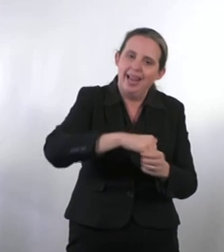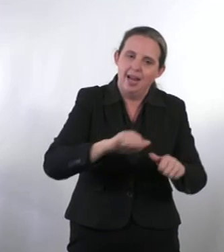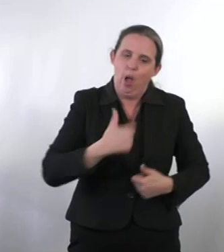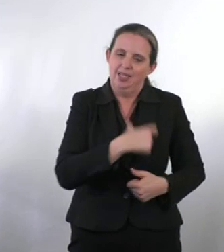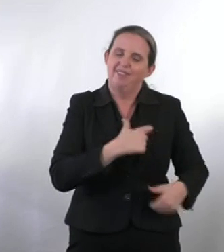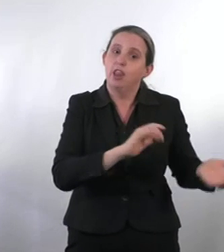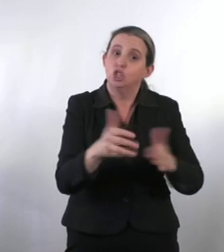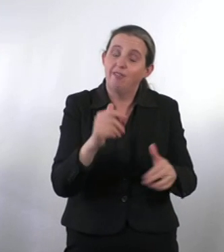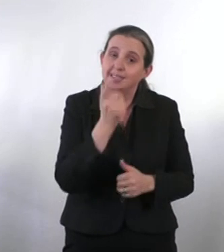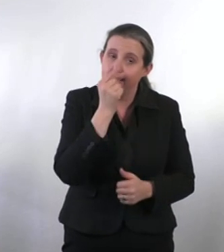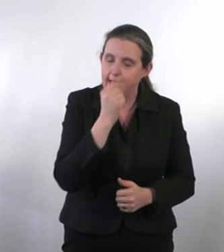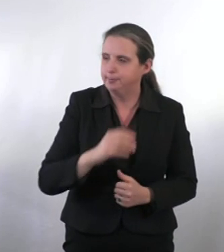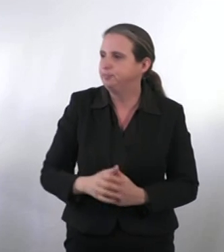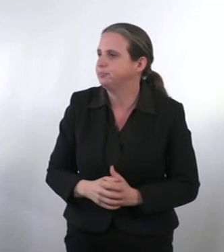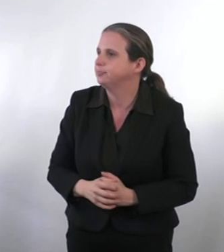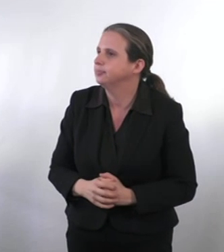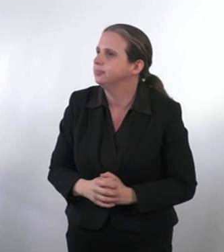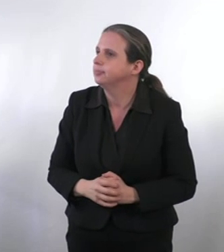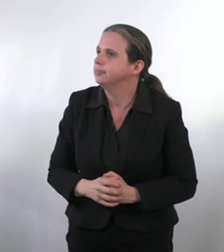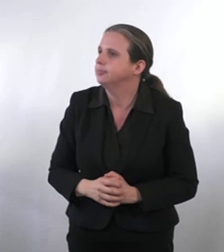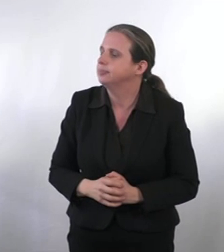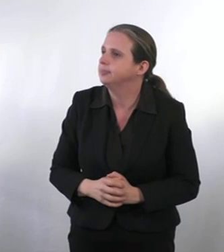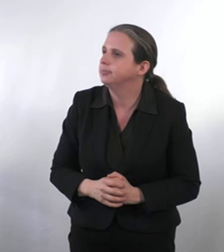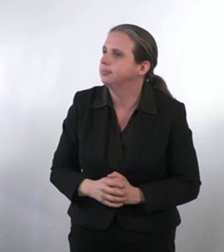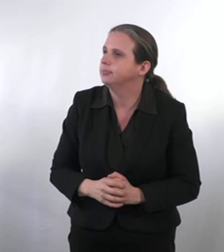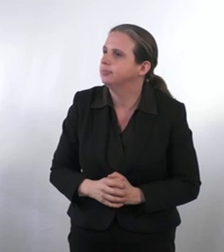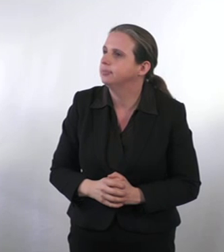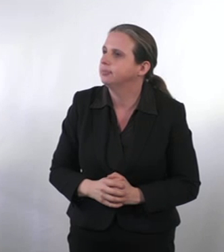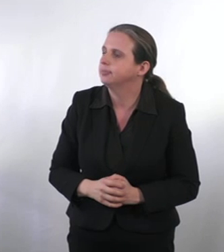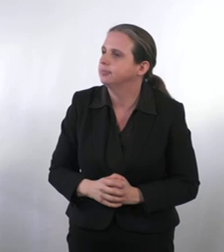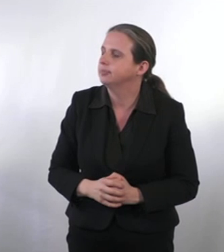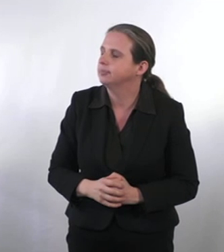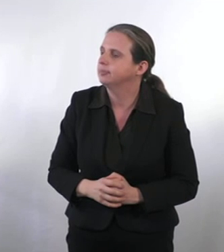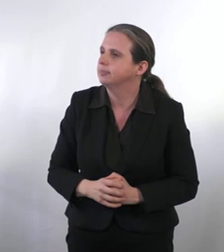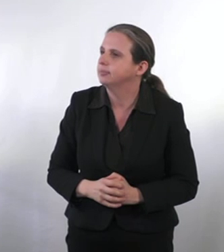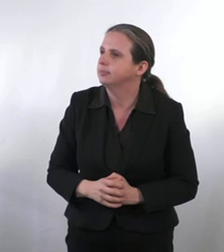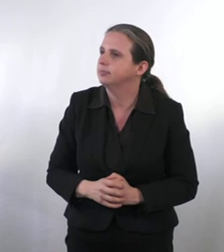BioYorkshire will place York at the heart of the global bioscience economy.